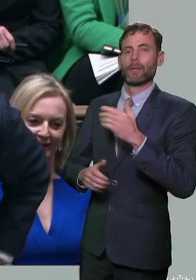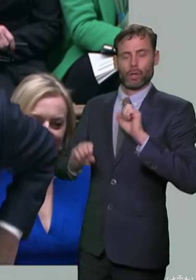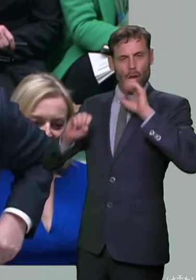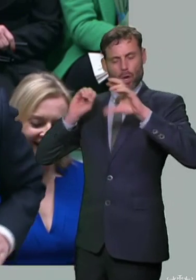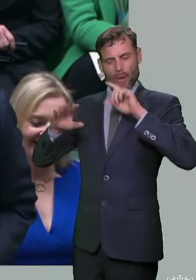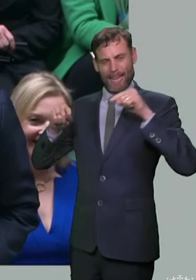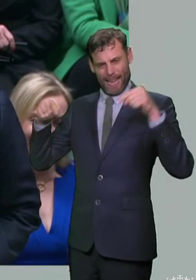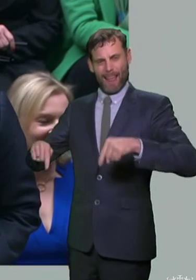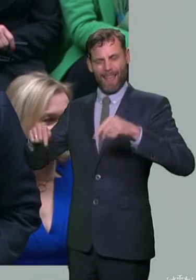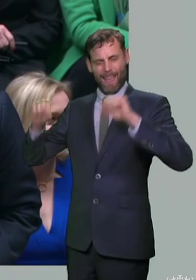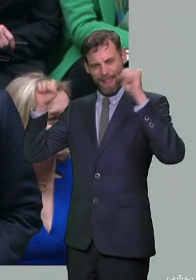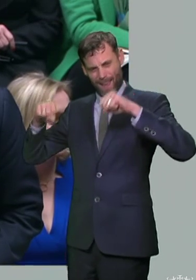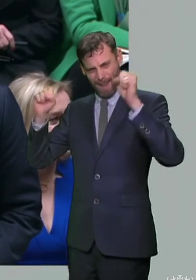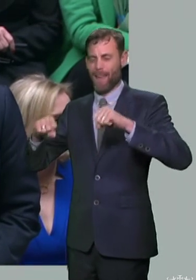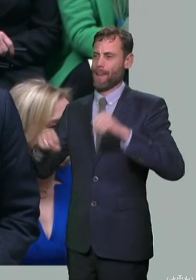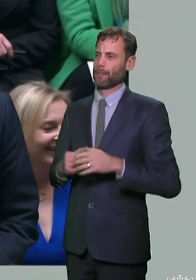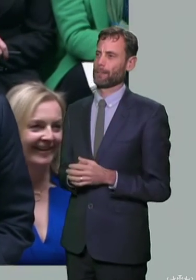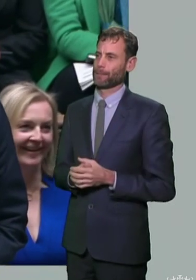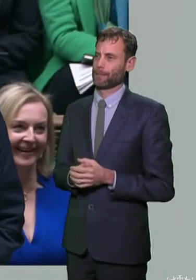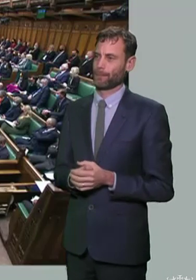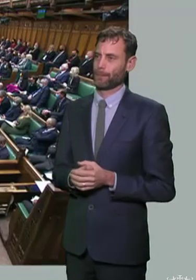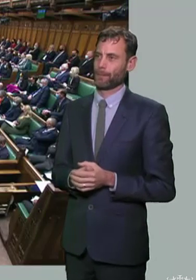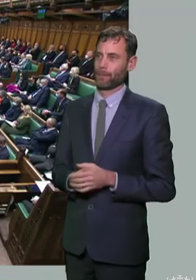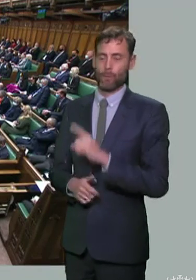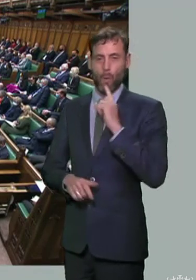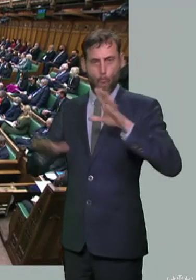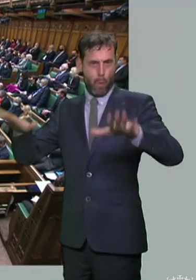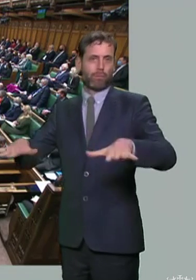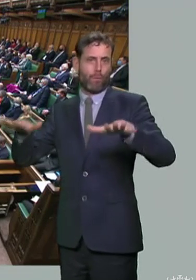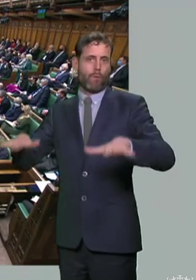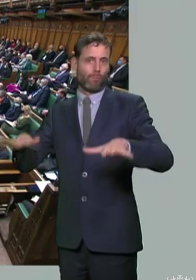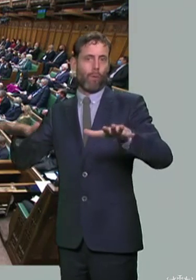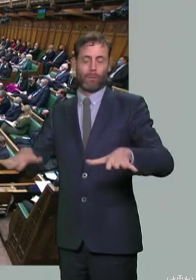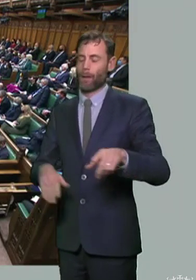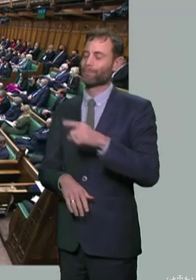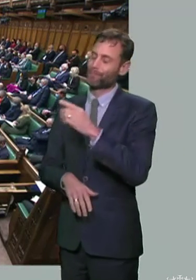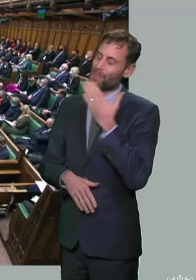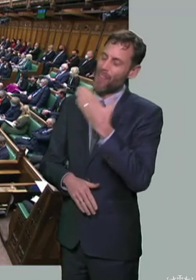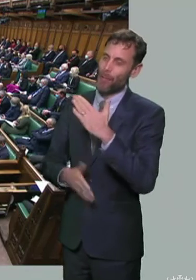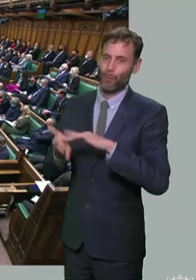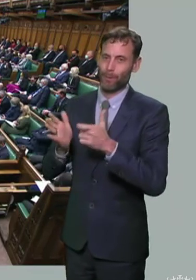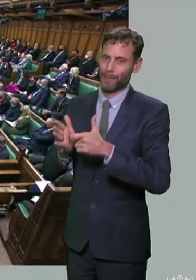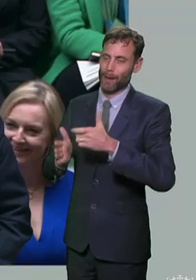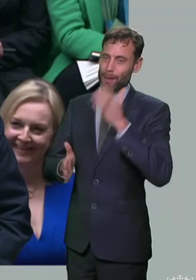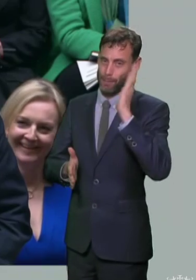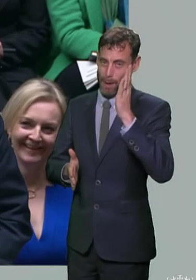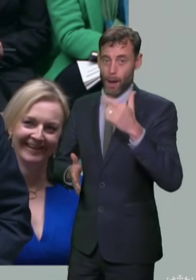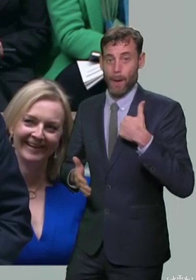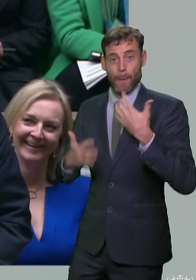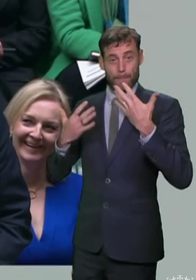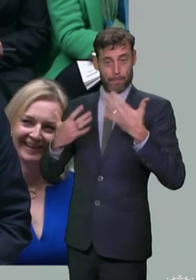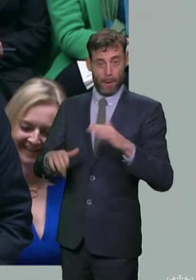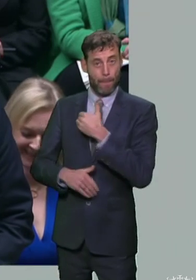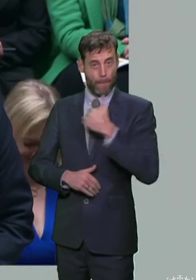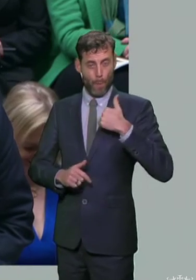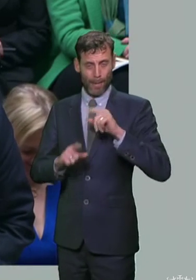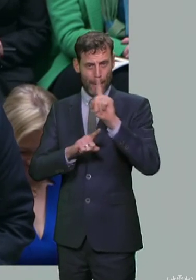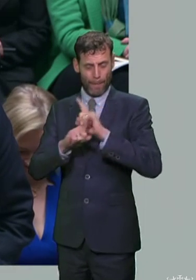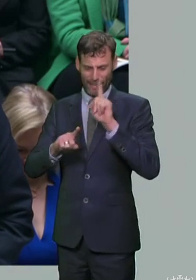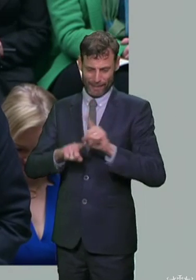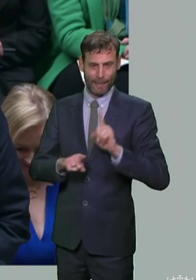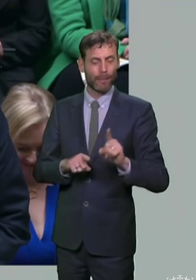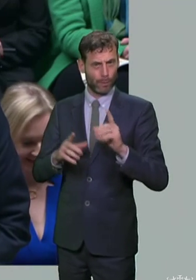Thank you, Mr Speaker. This morning I had meetings with ministerial colleagues and others.